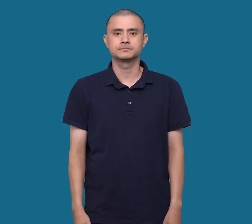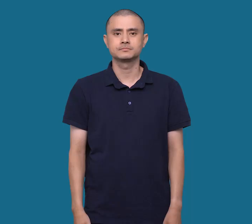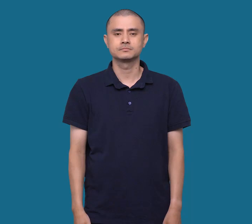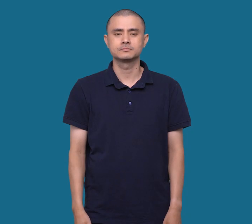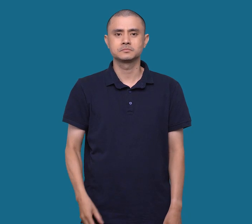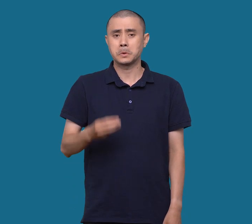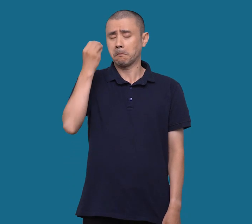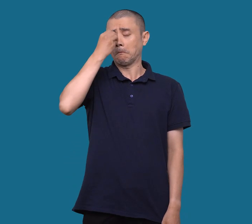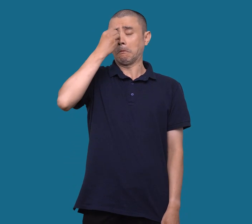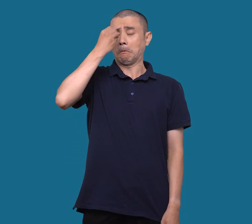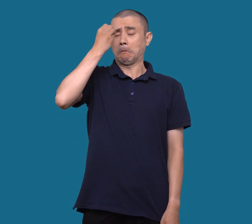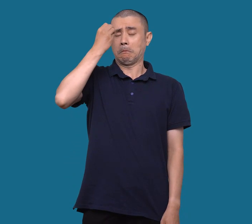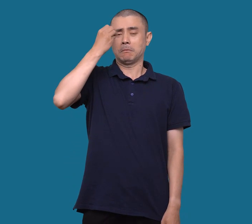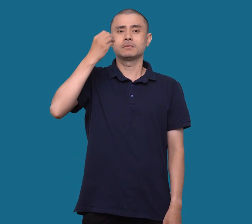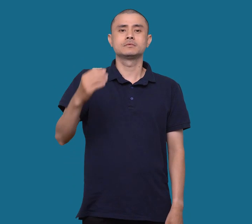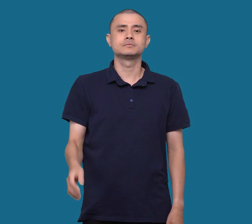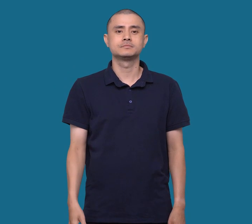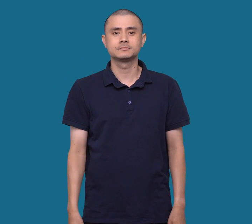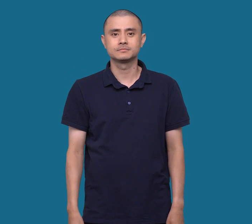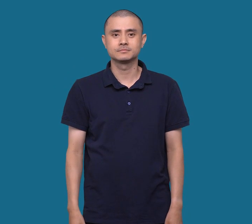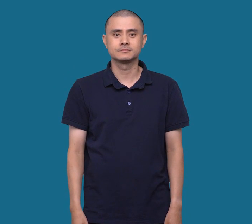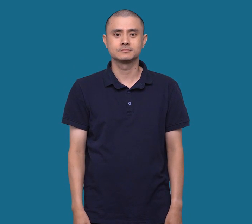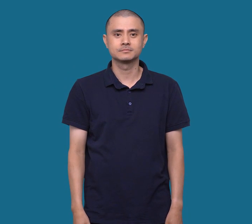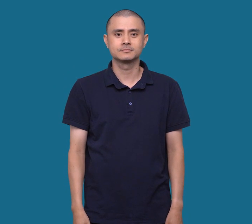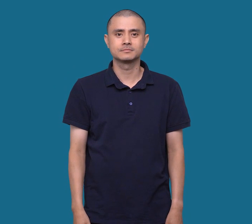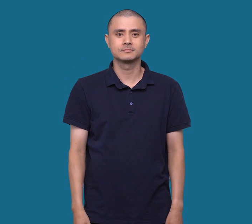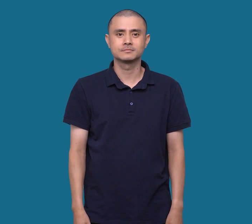nhầm